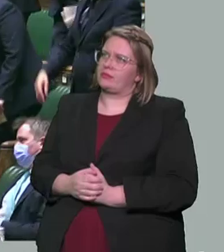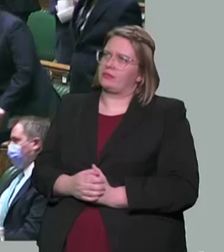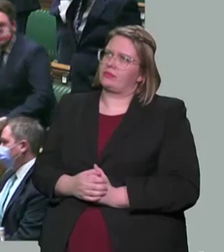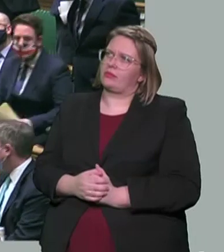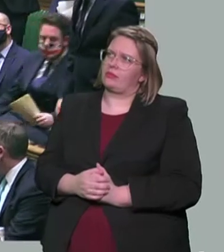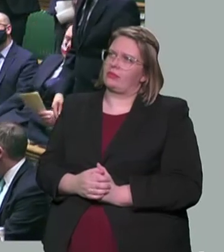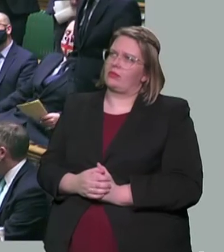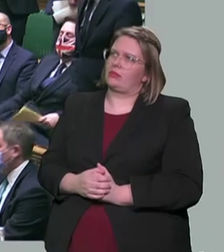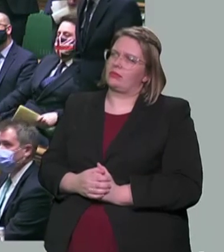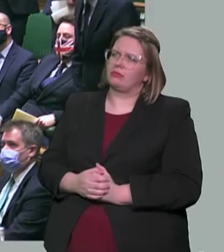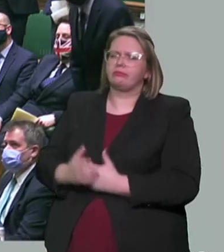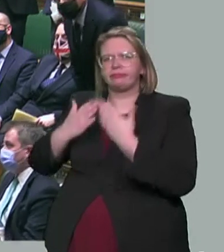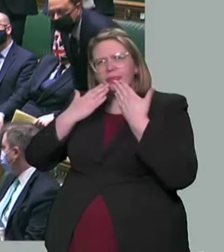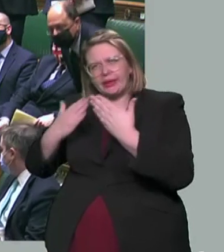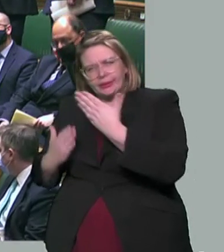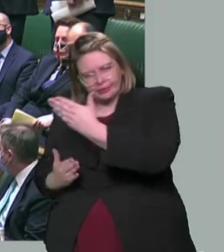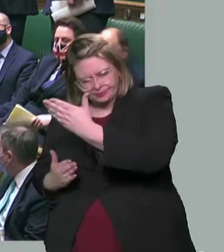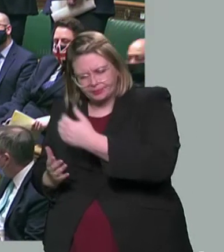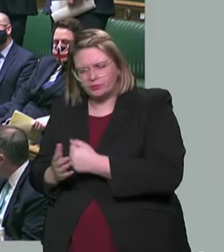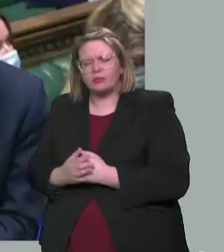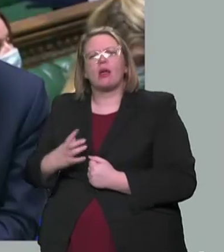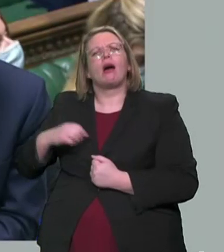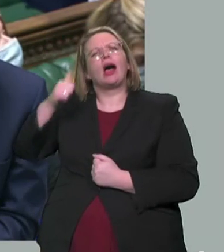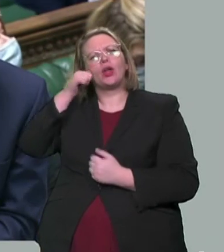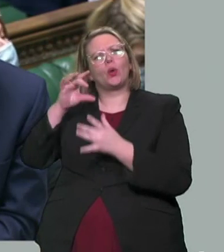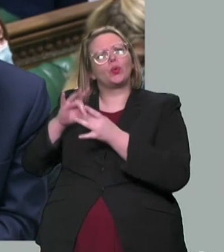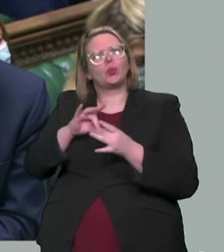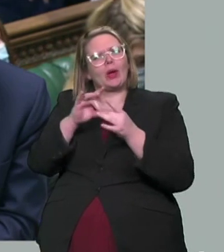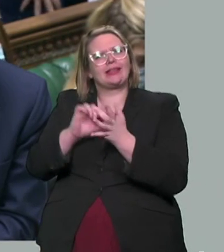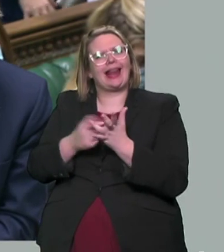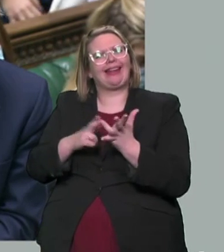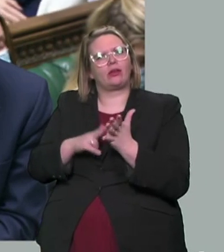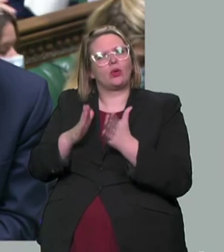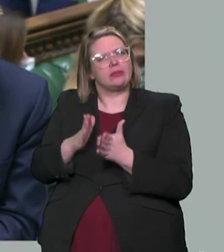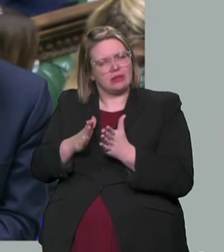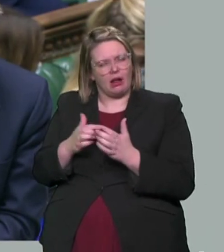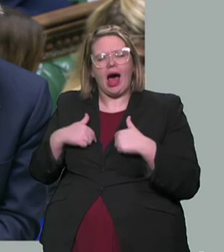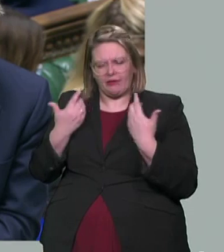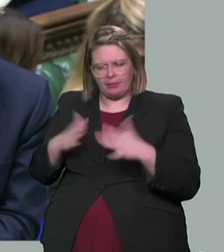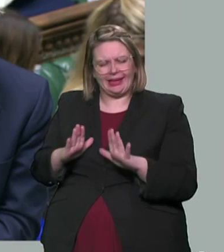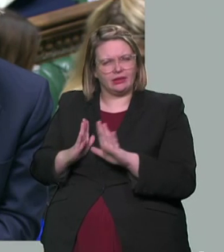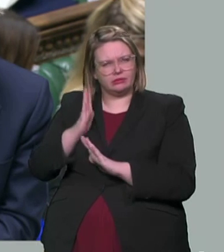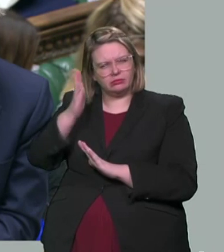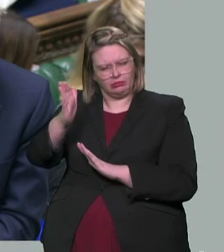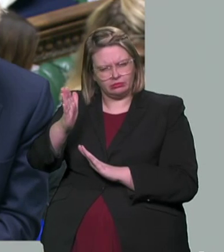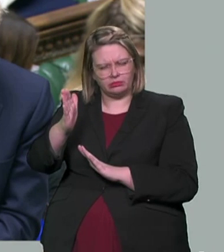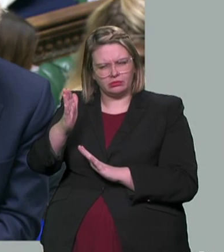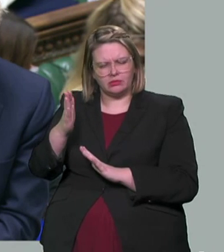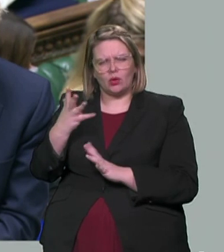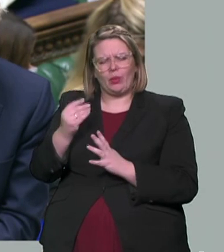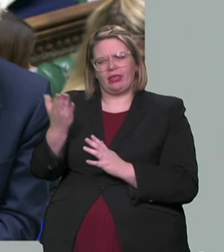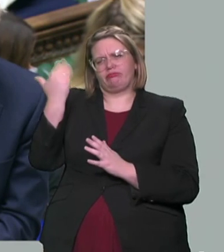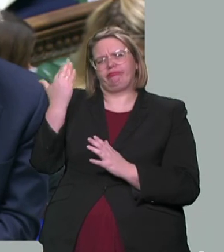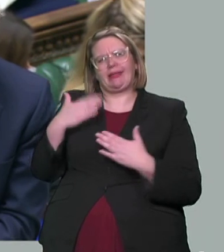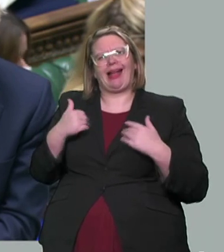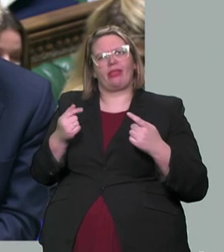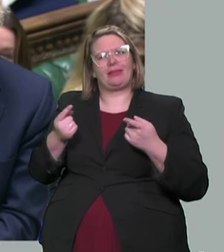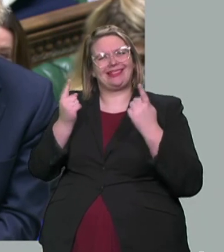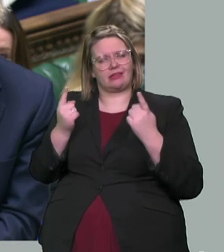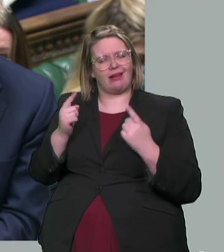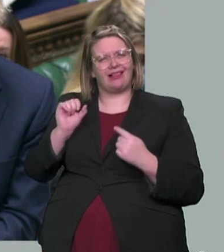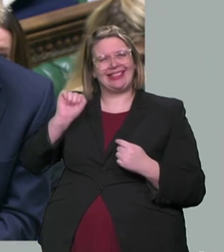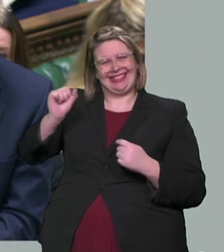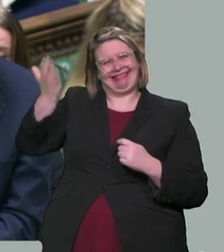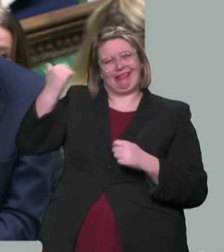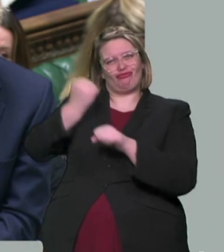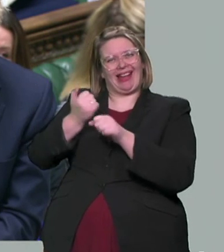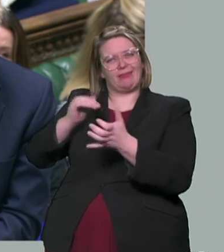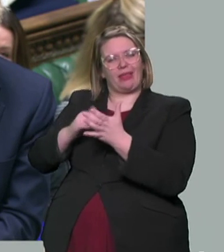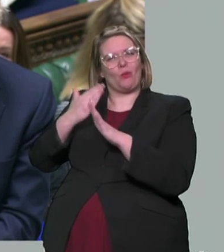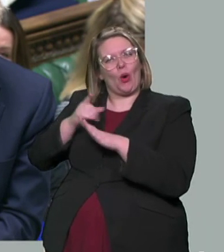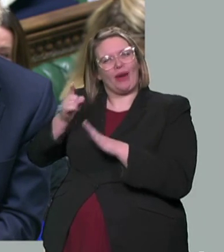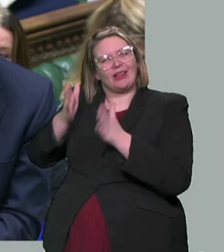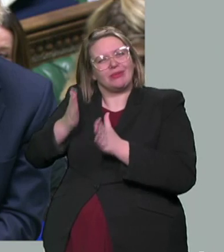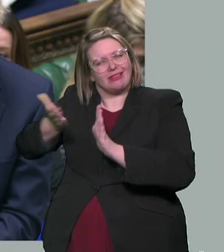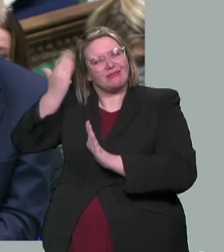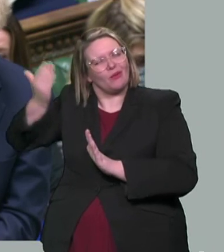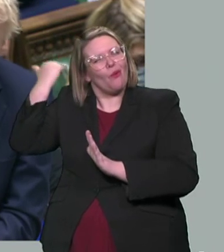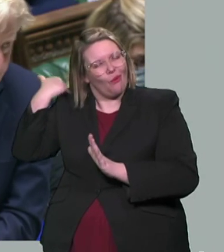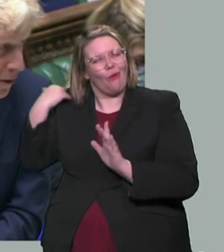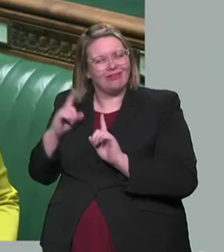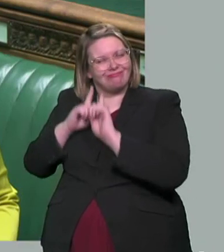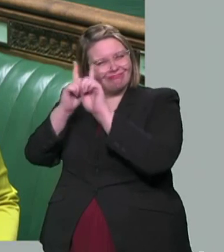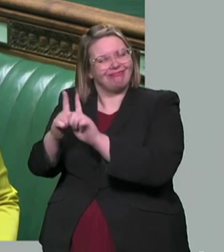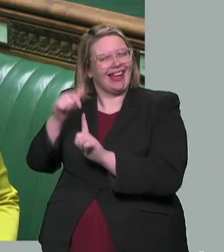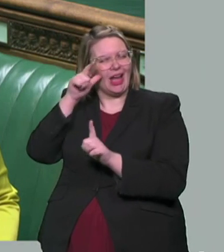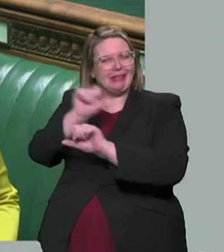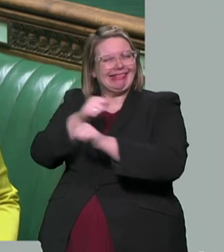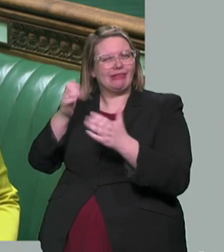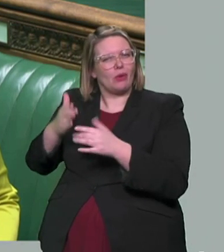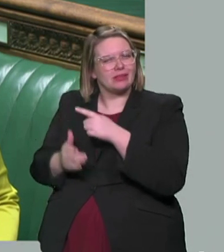I thank my honourable Friend for her question. I know United Lincolnshire Hospitals: I remember going there with my right honourable Friend the Member for West Suffolk , the former Health Secretary—whose grandmother worked there, if I recall correctly—and I know what an incredible job its staff do.